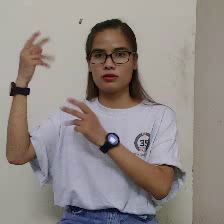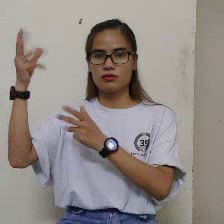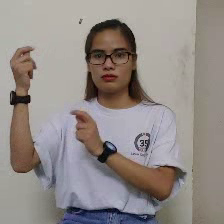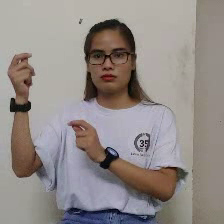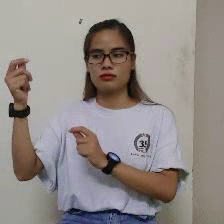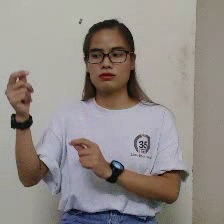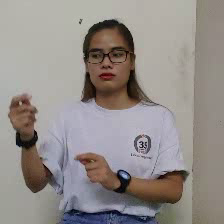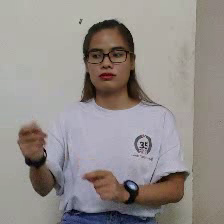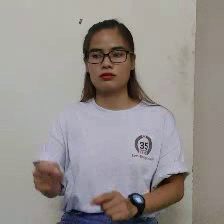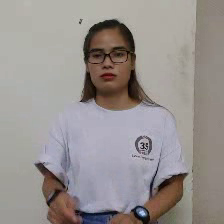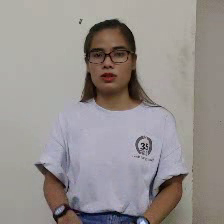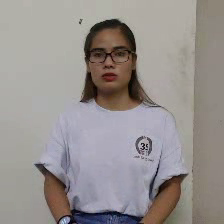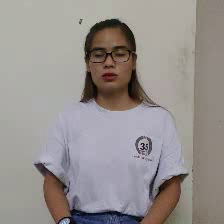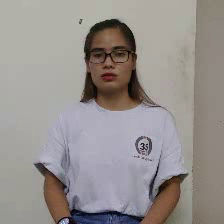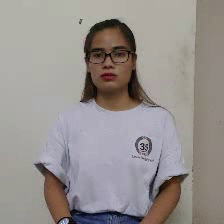Cho